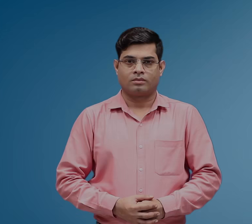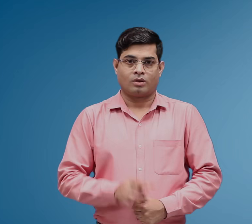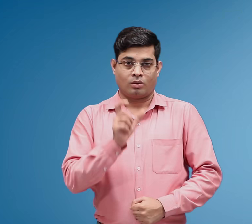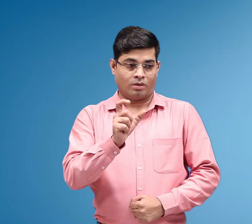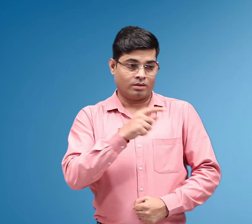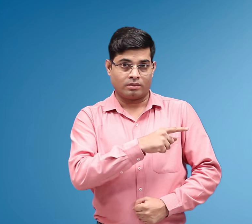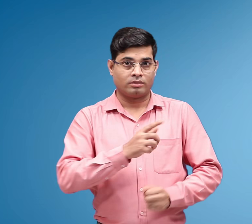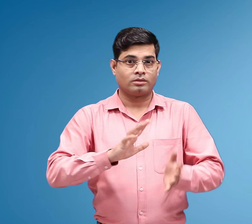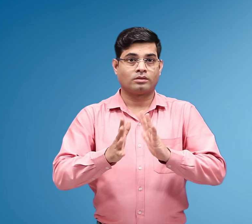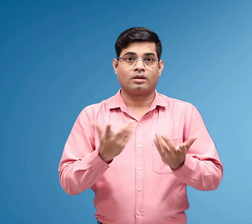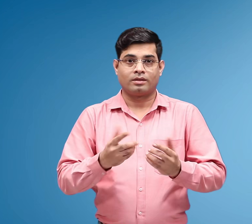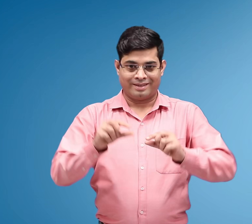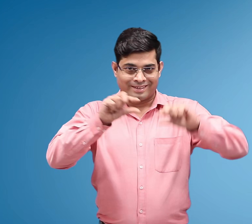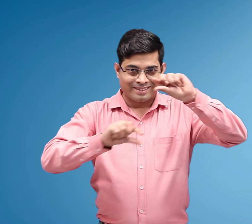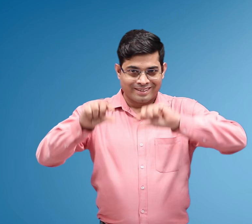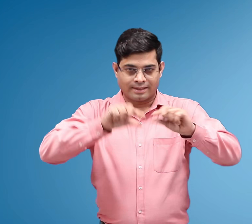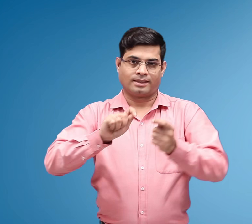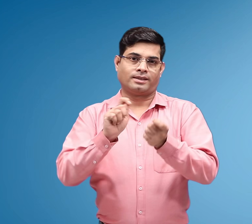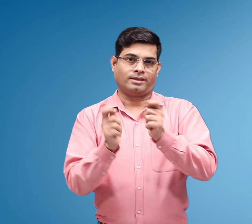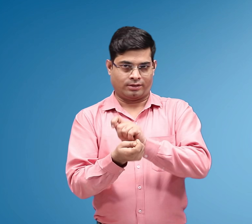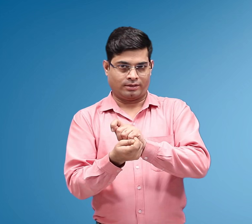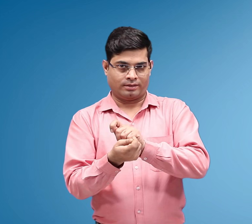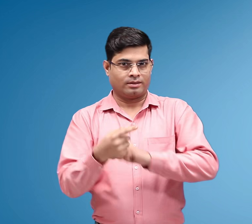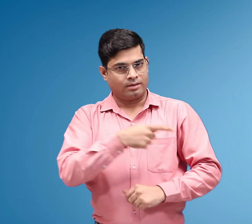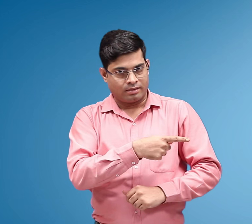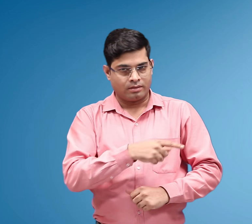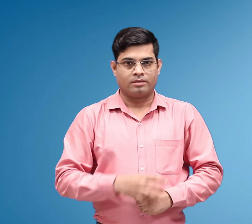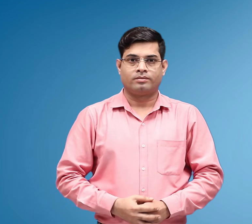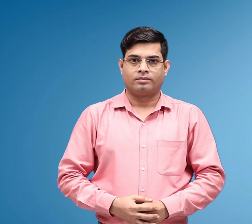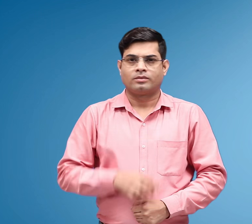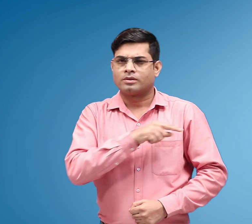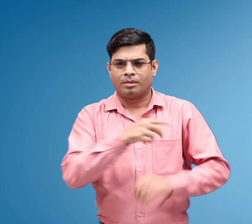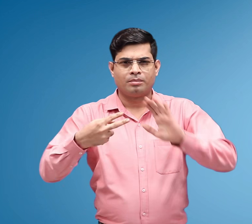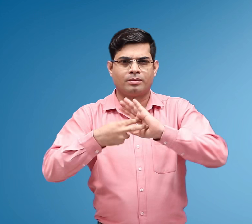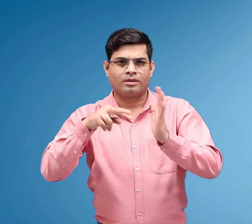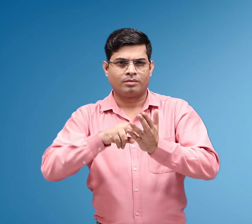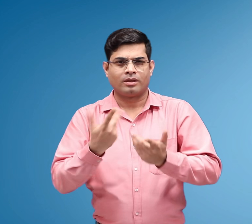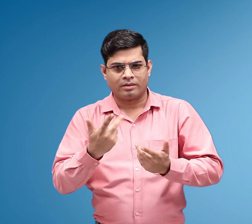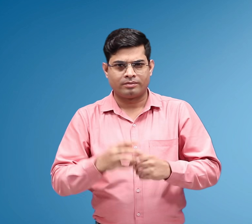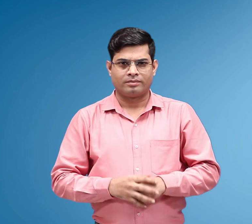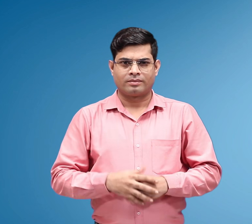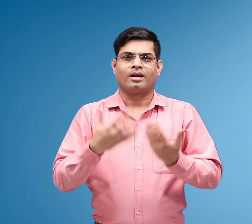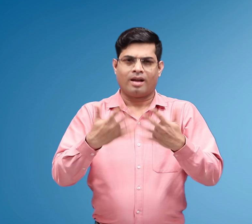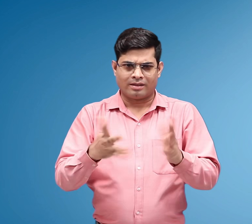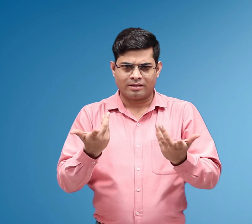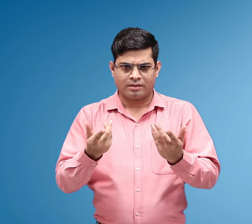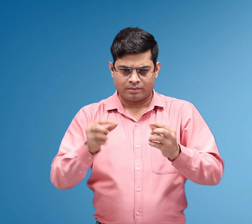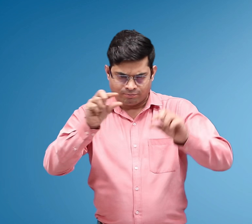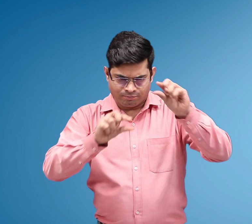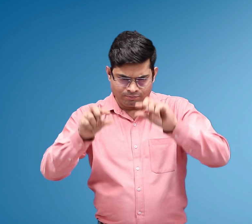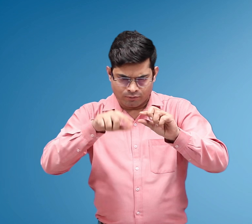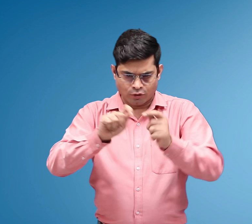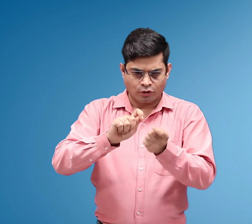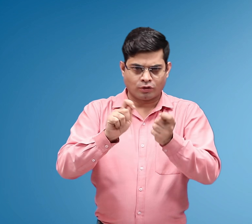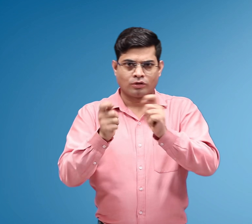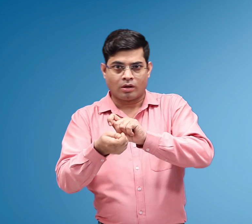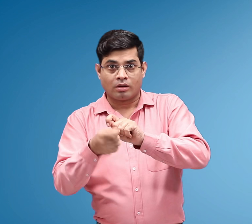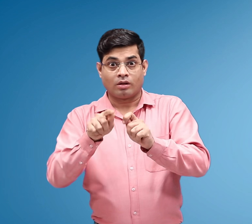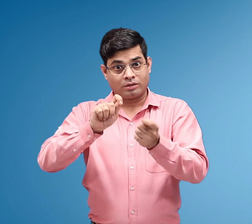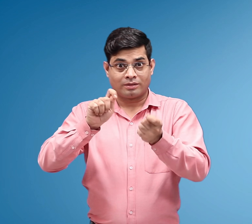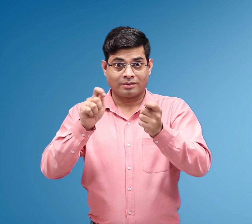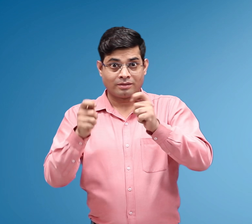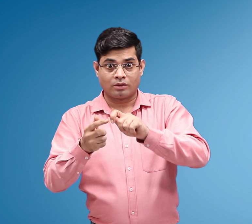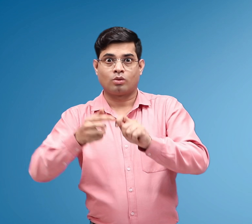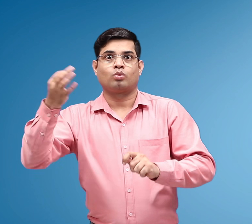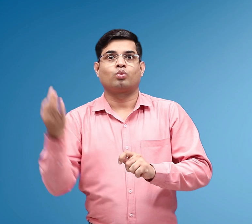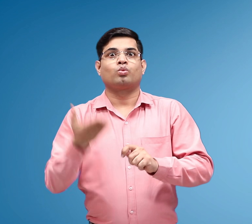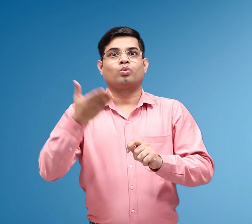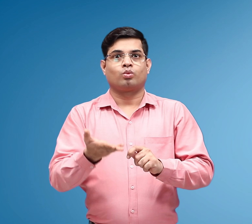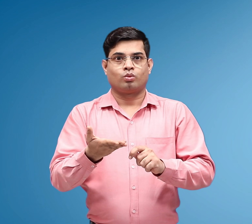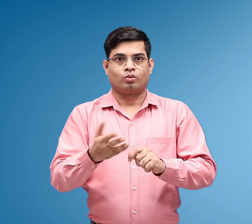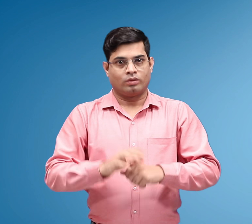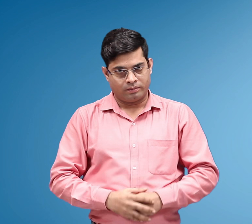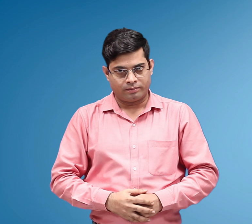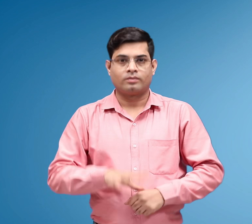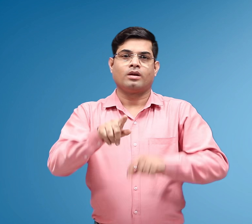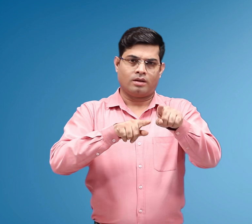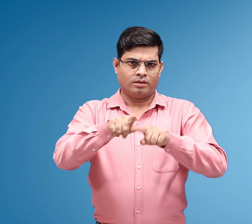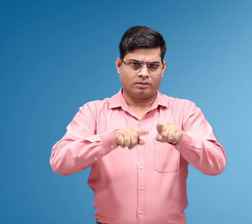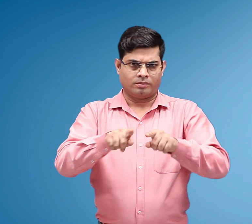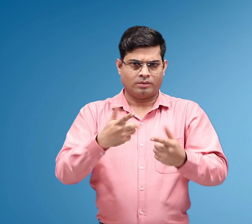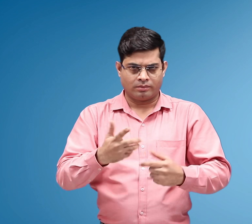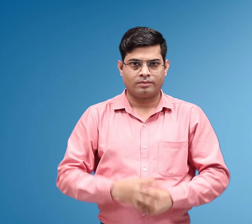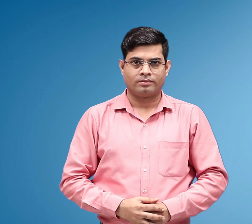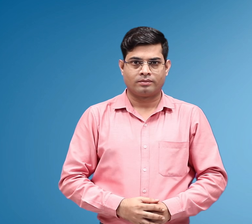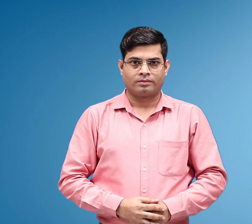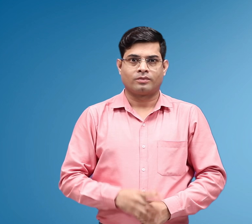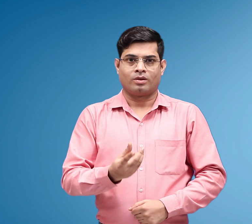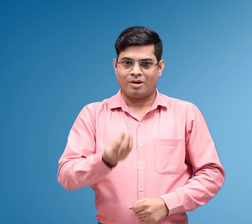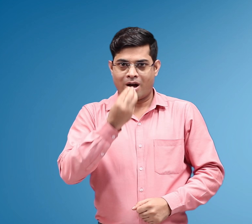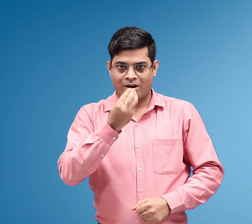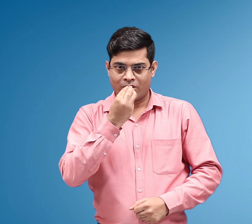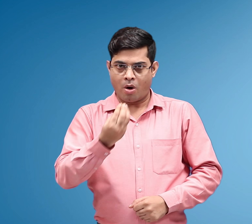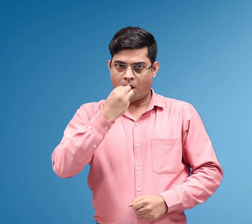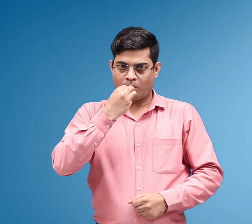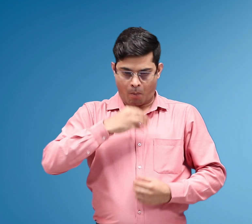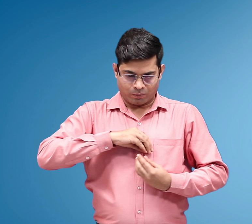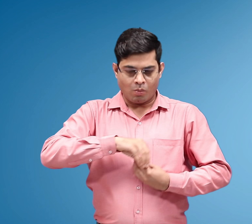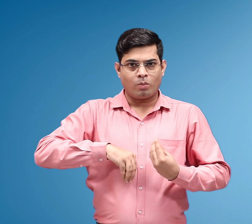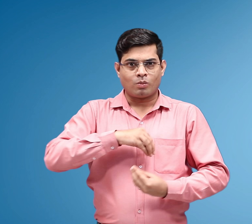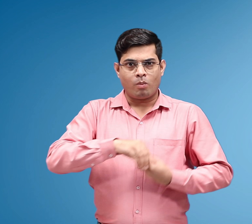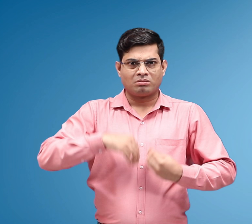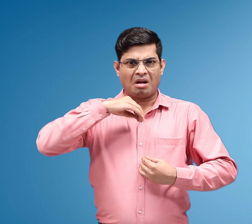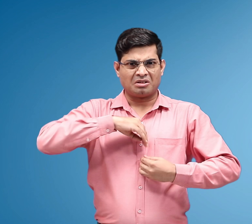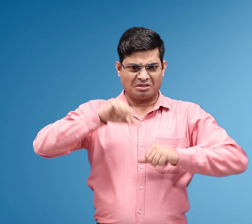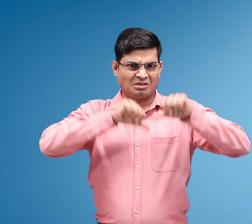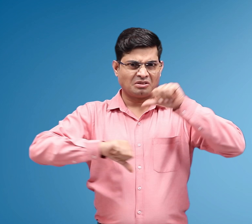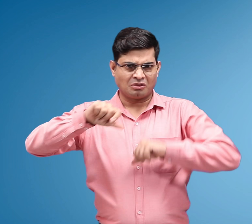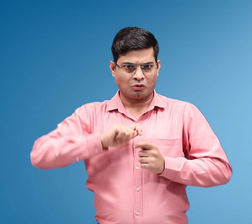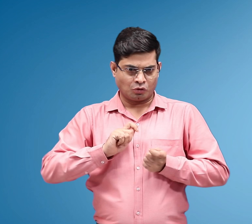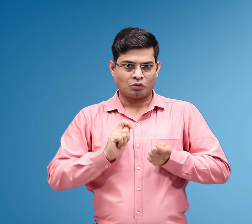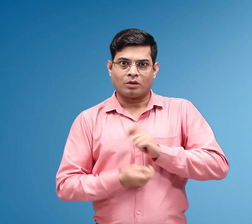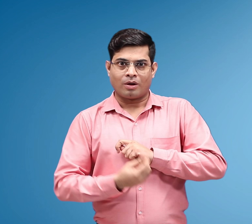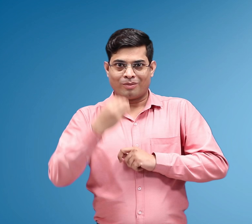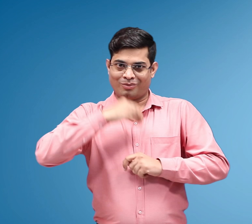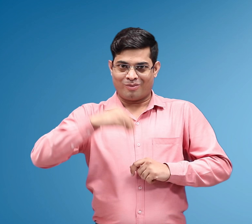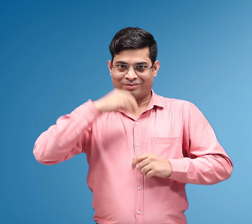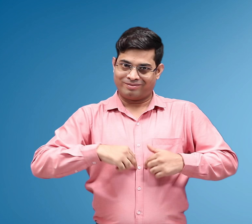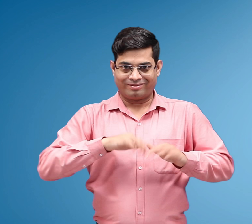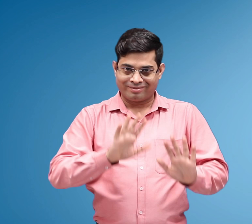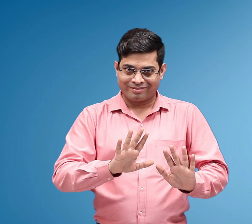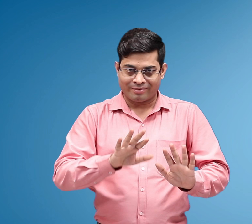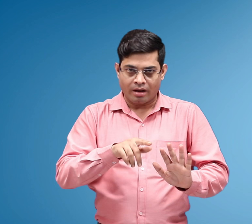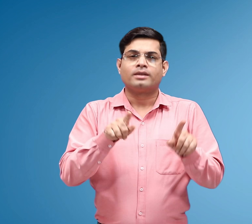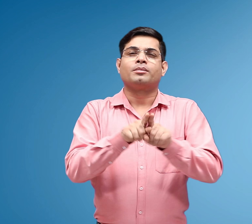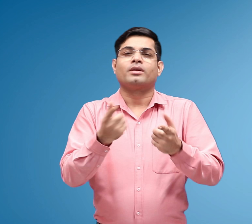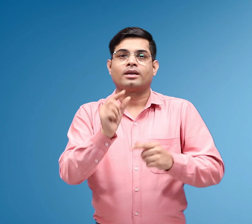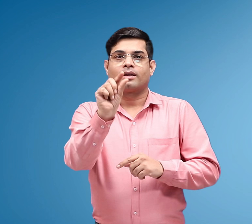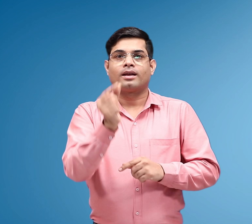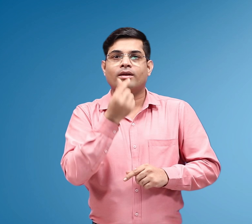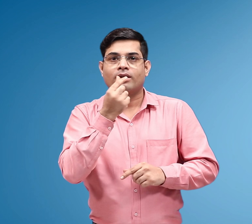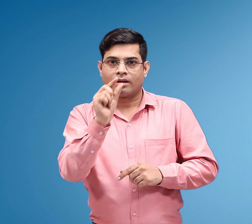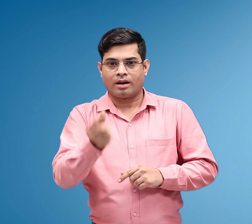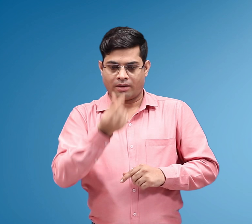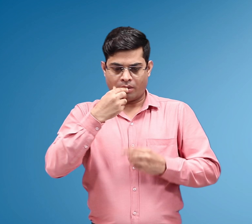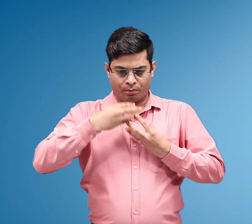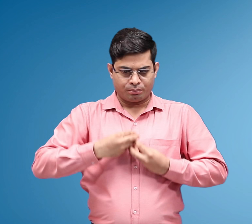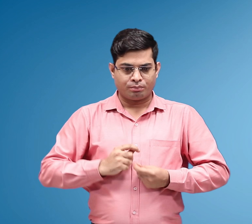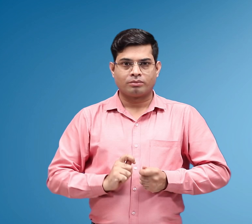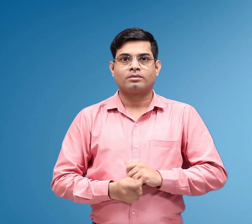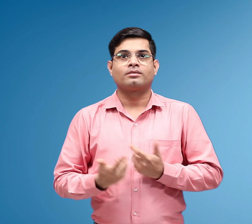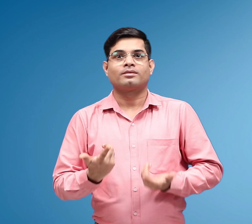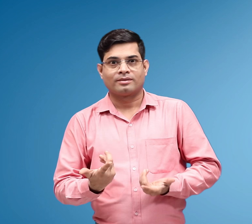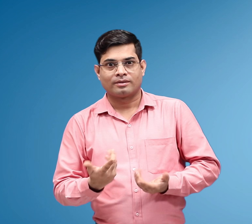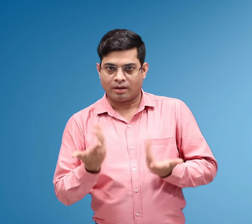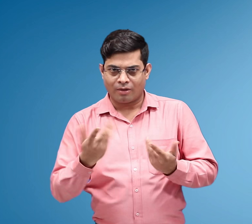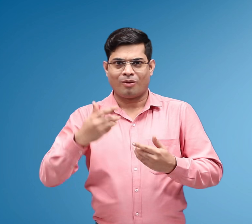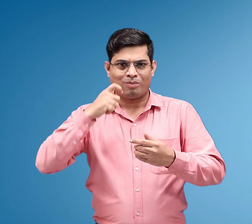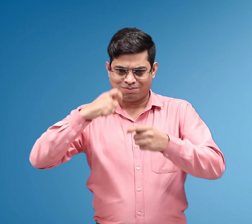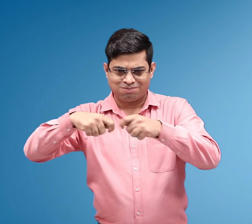Chemical change, Chemical reaction. This sign means chemical change. A change in which one or more new substances are formed is called a chemical change or chemical reaction. For example, digestion of food in our body happens due to chemical changes and items like medicines, plastics, etc.